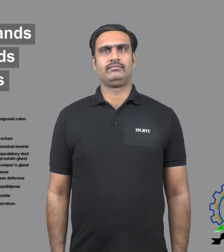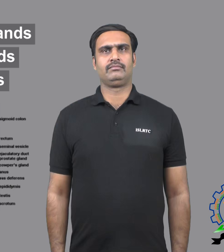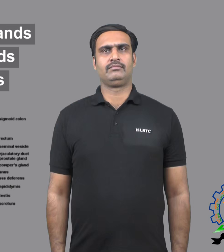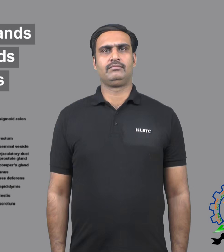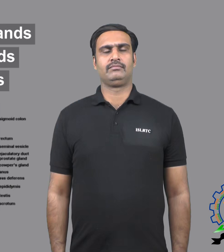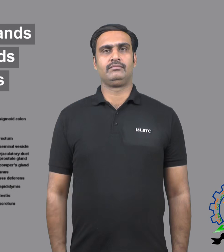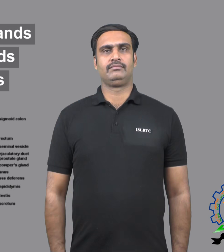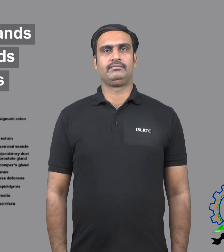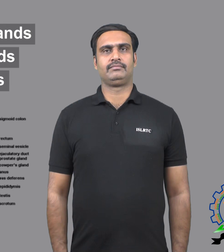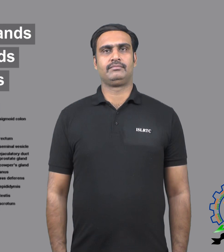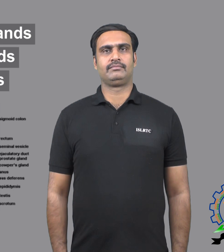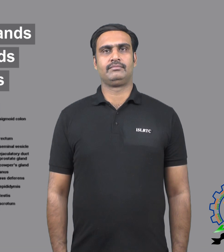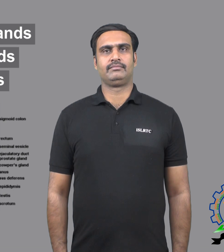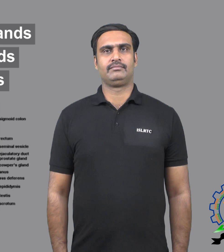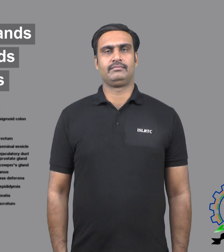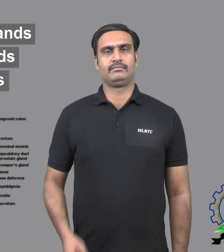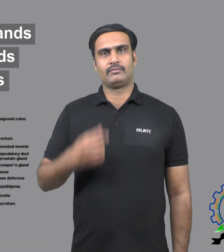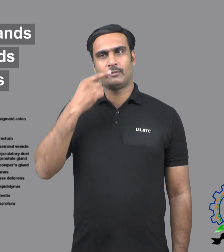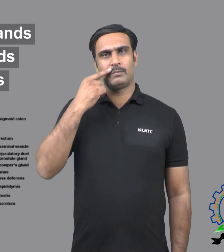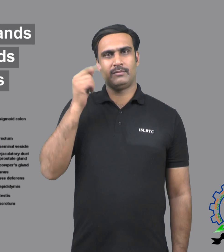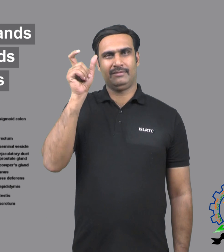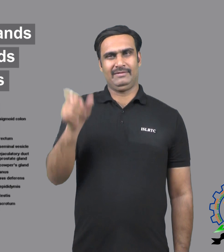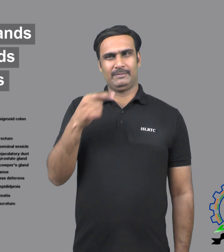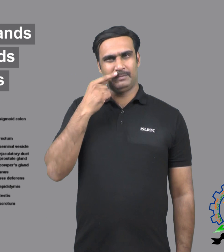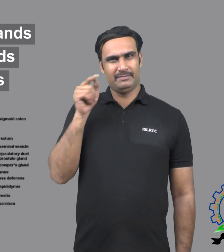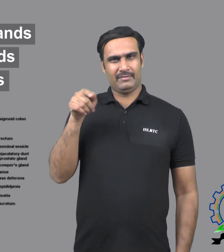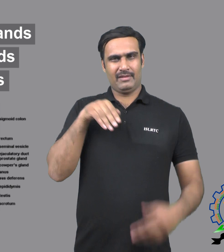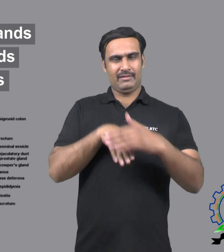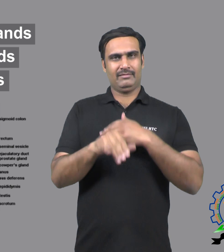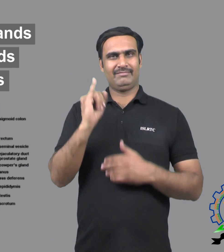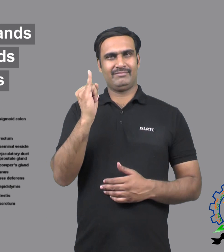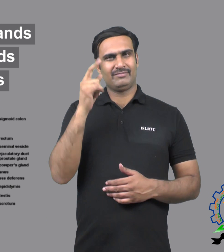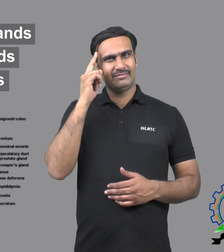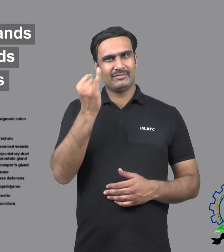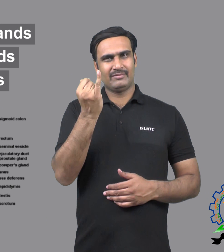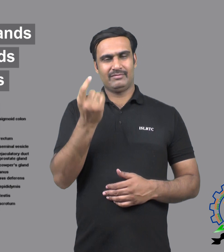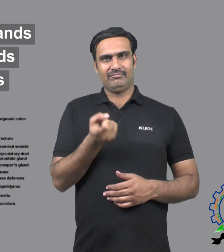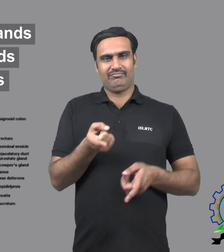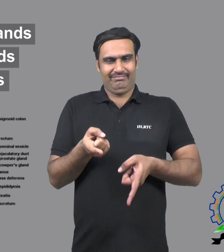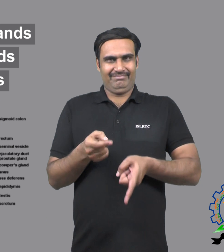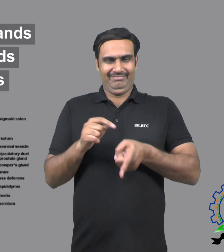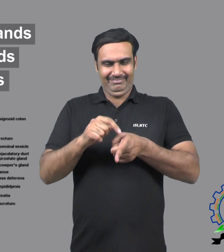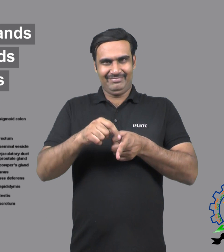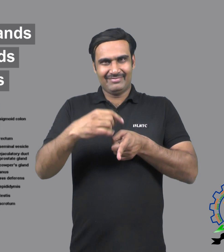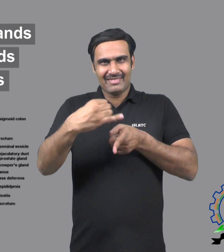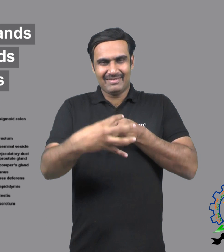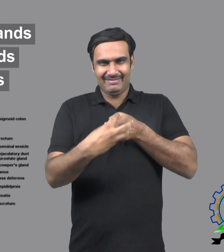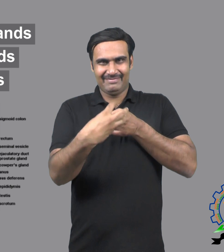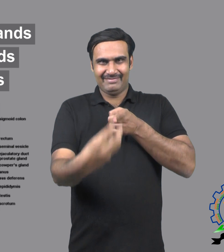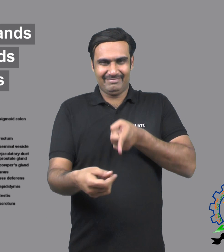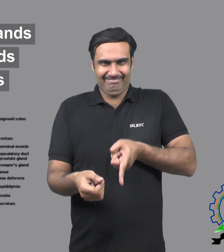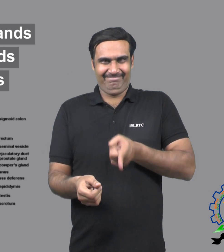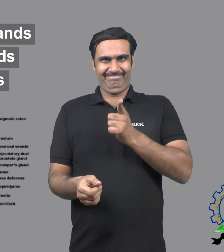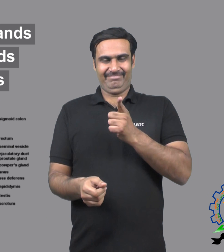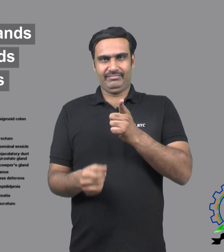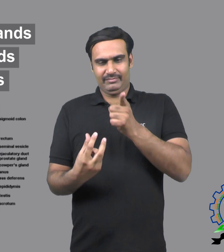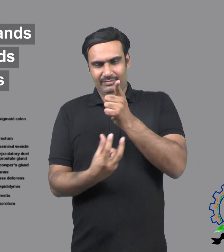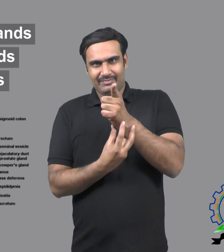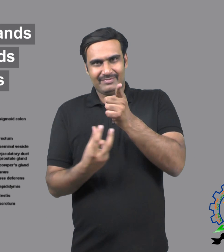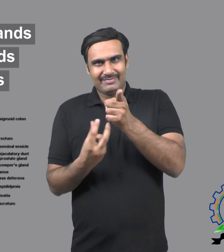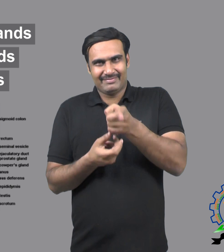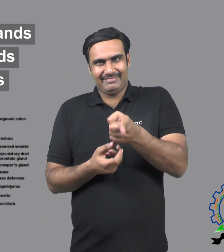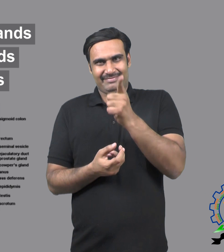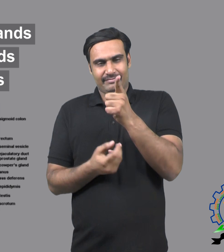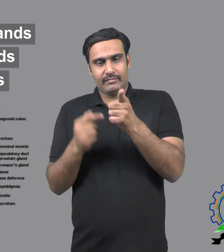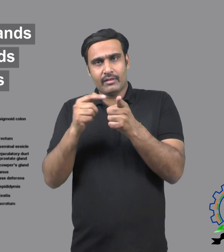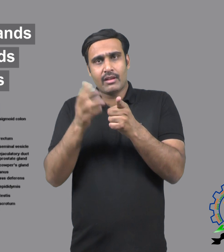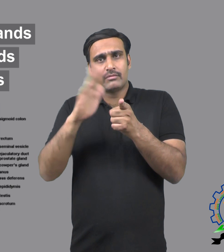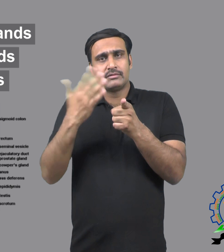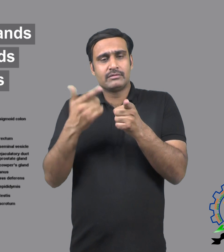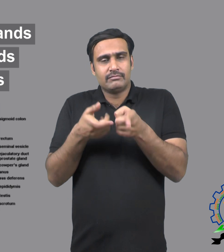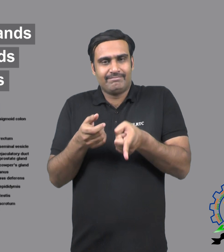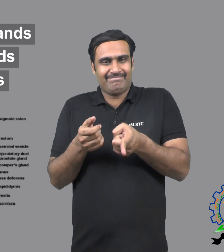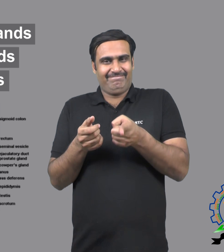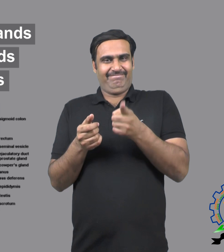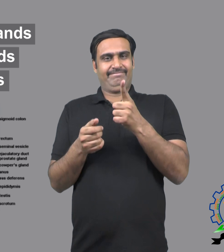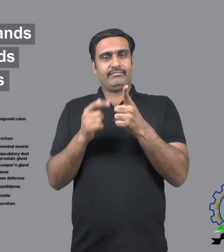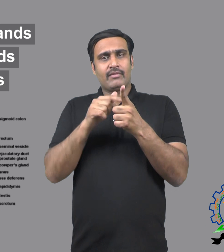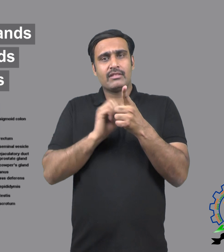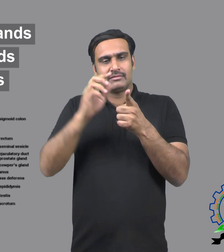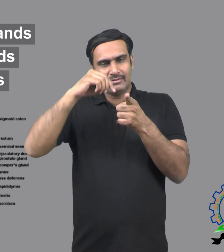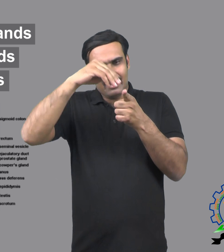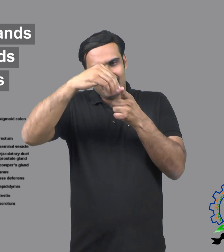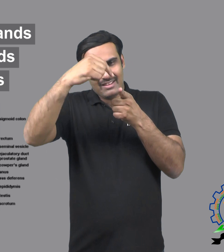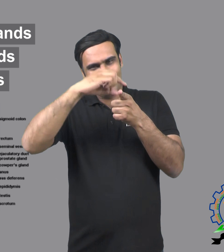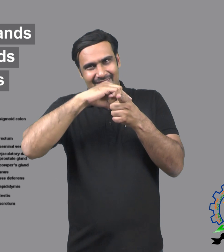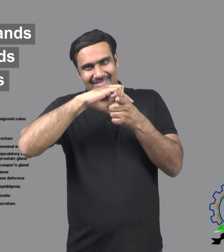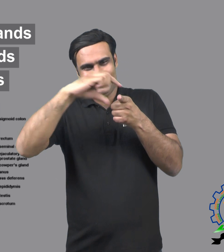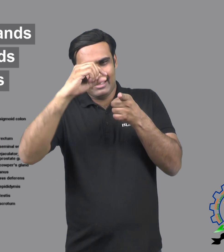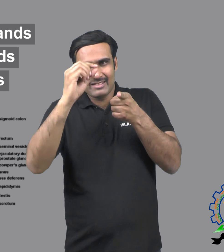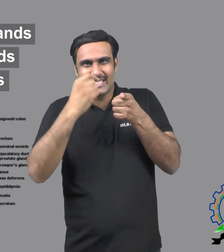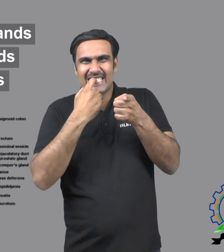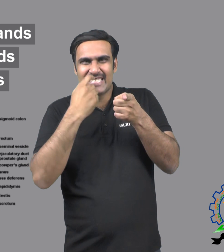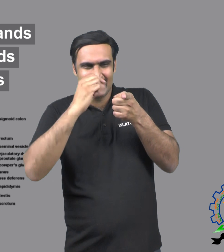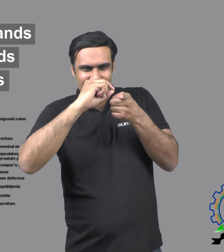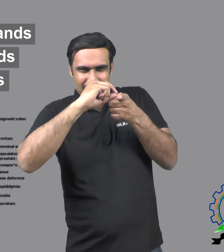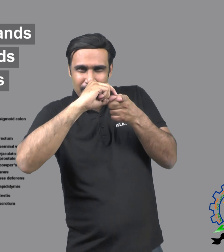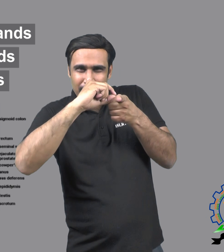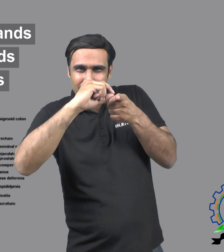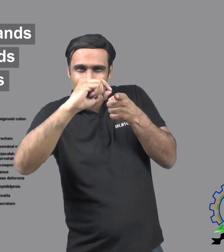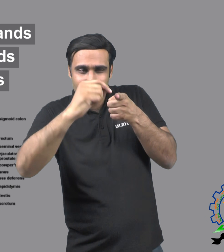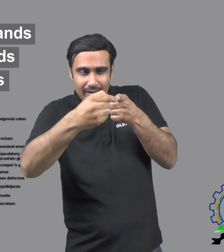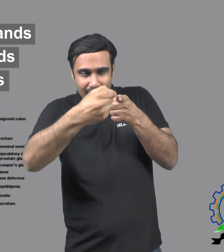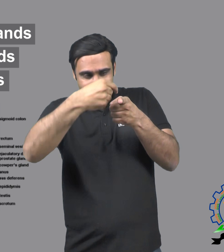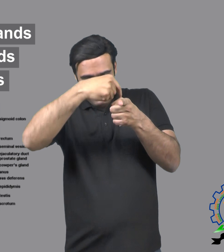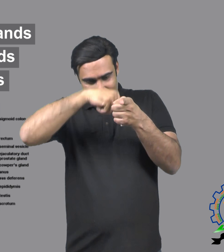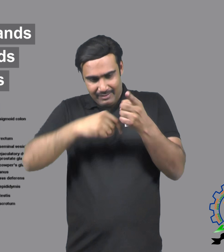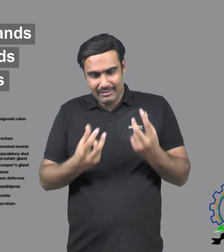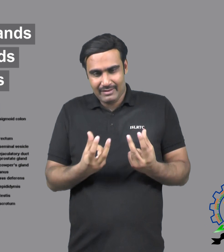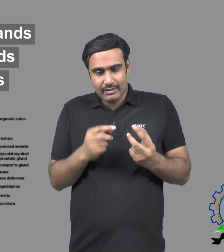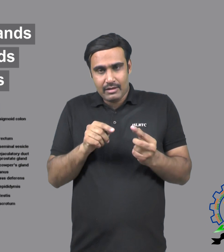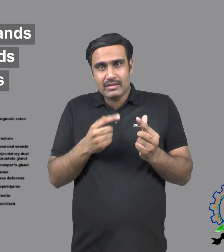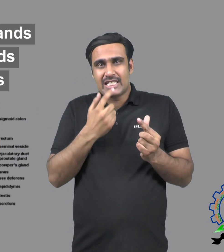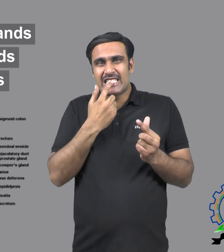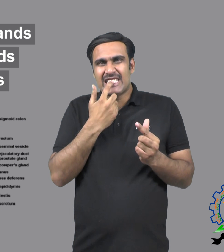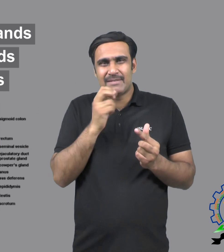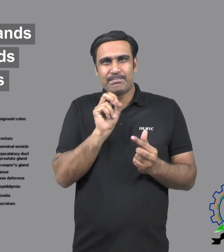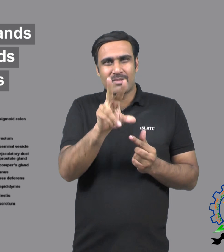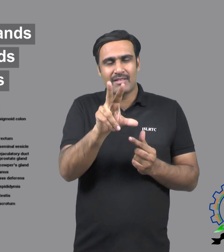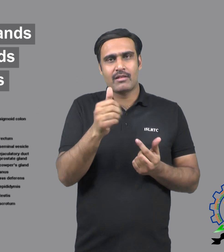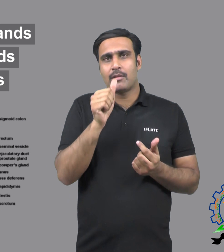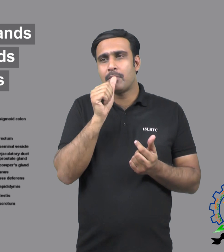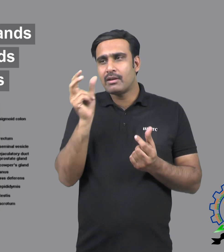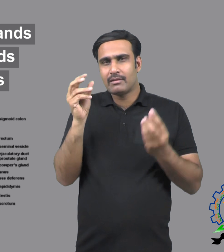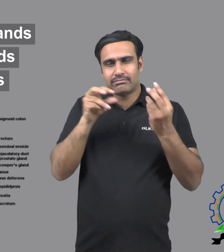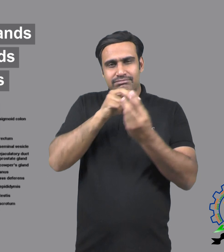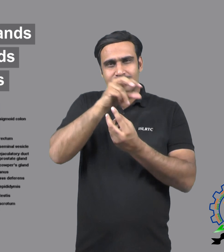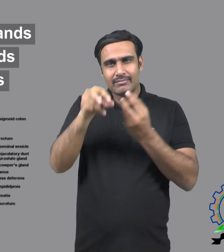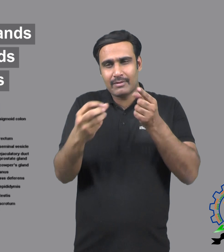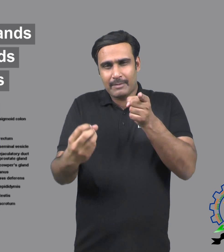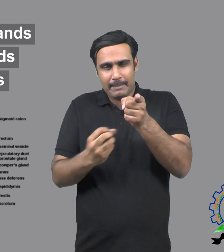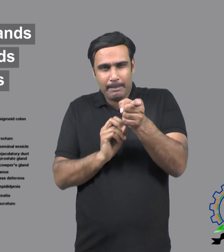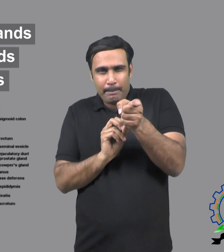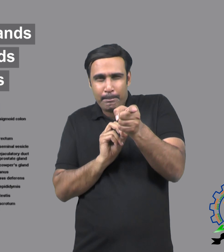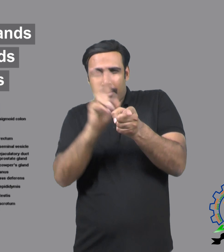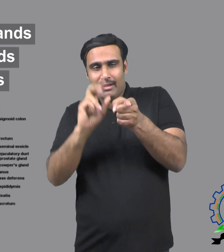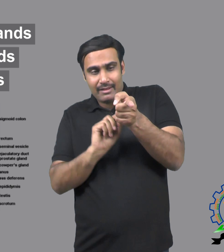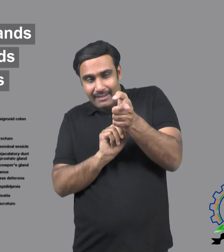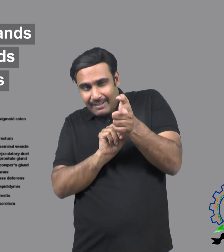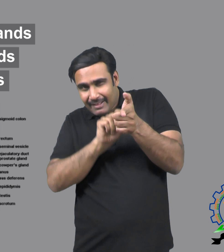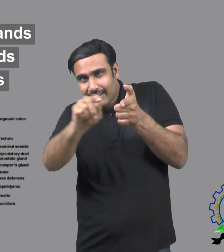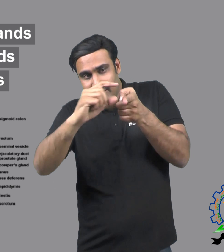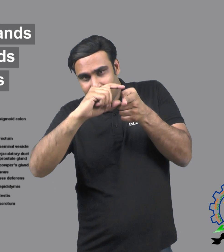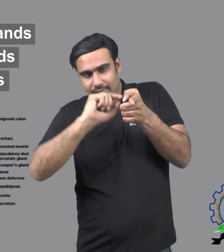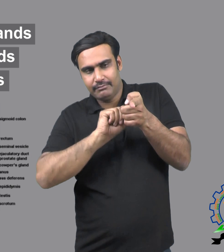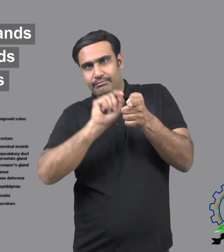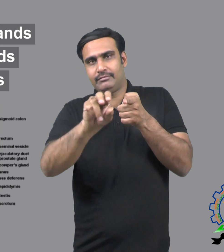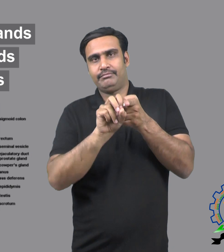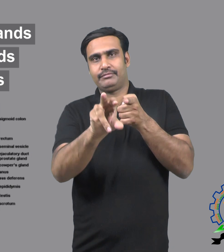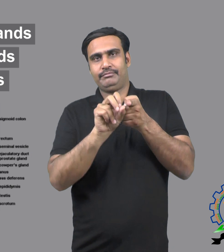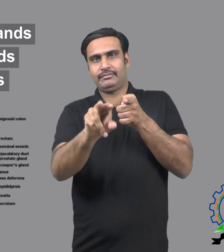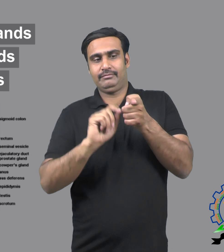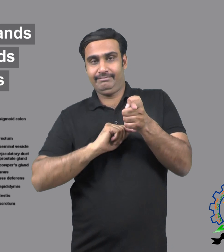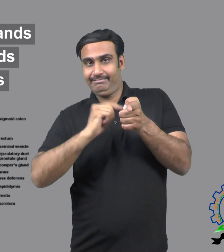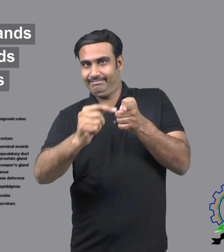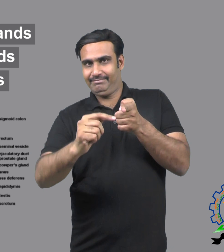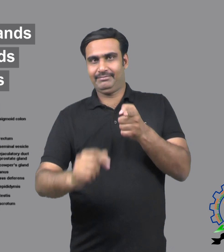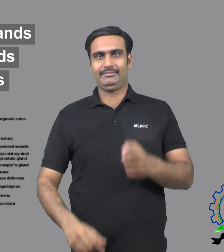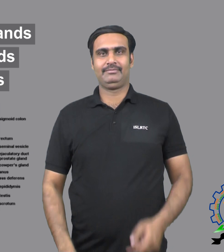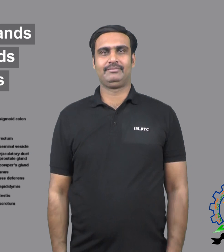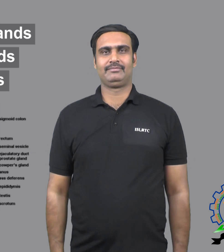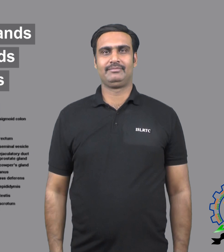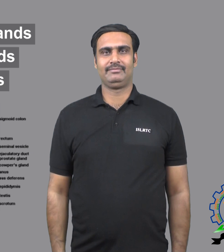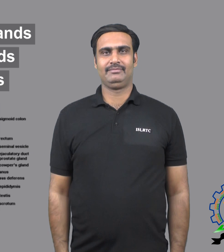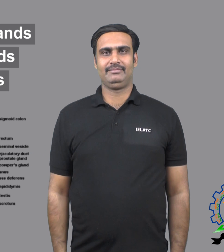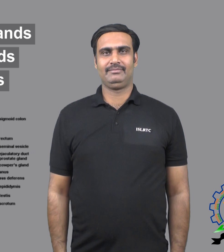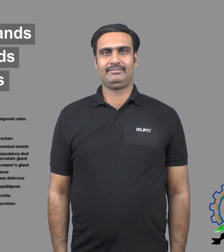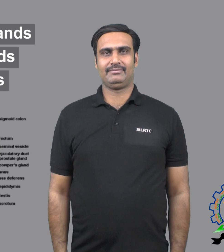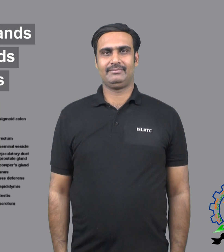Bulbourethral Glands Cowper's Glands Mery's Glands